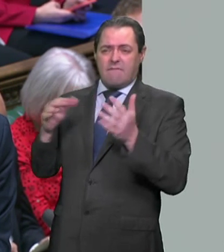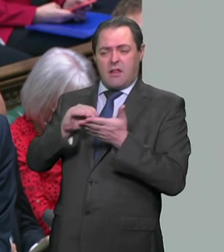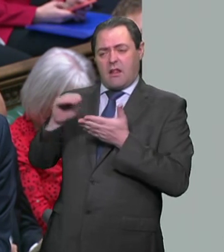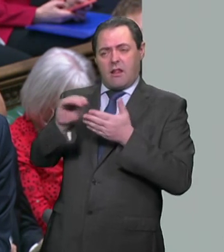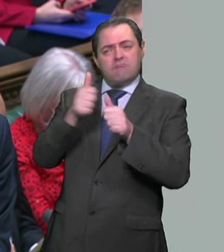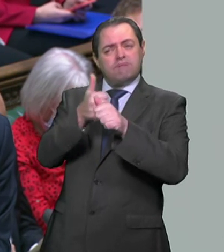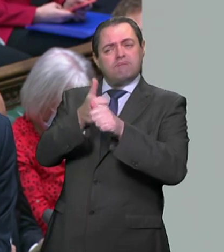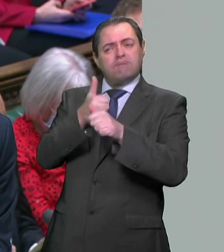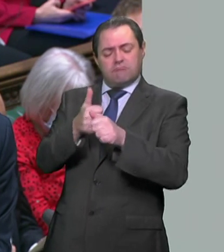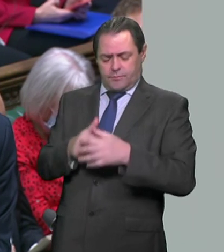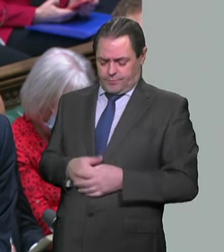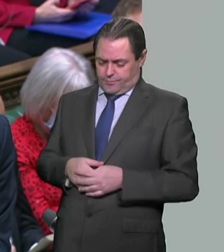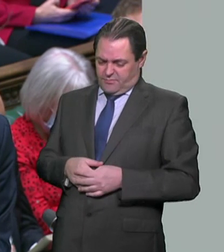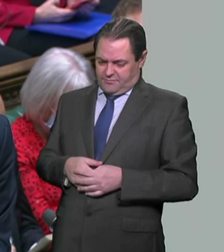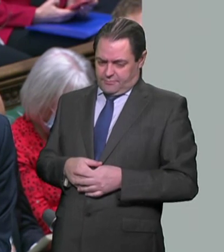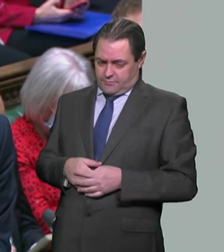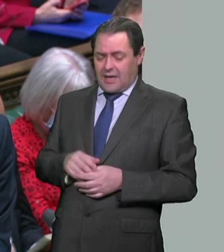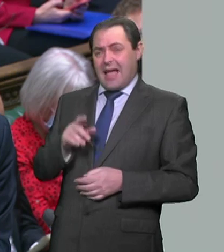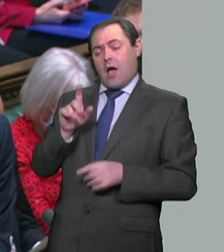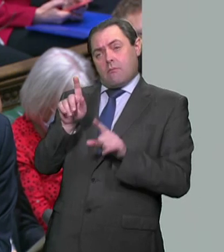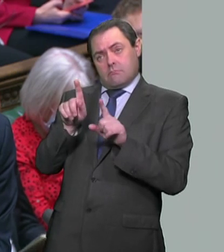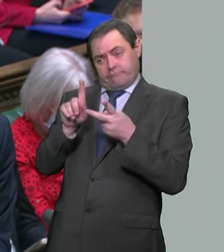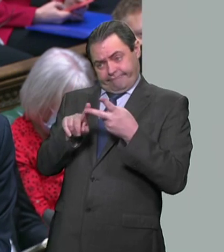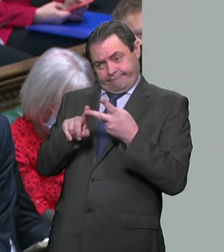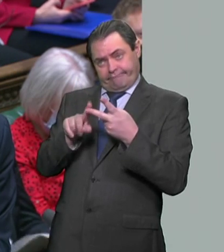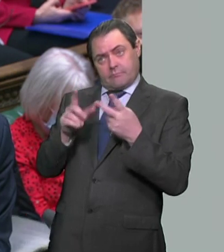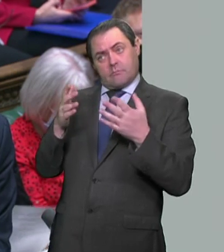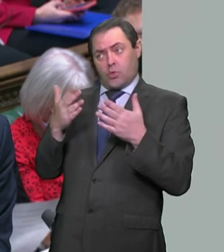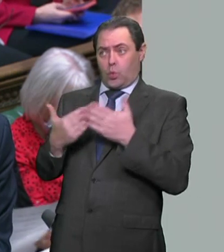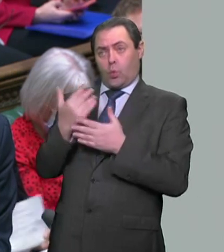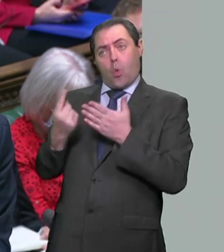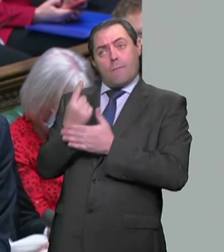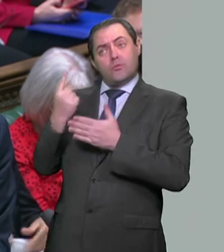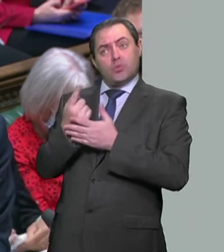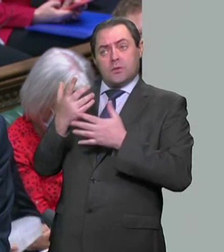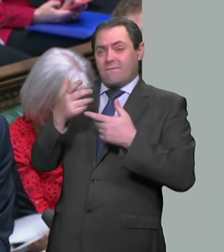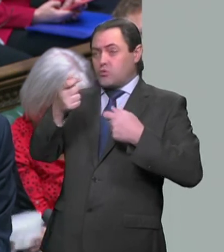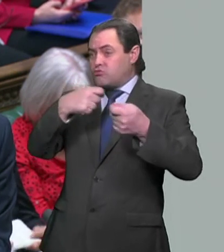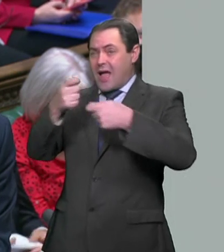But what we are also doing is opening up new opportunities for them around the world.